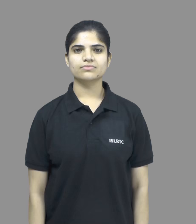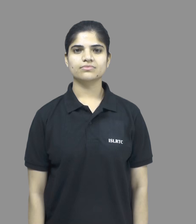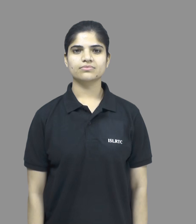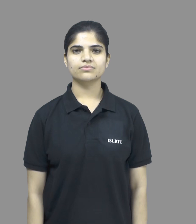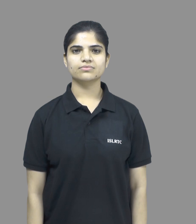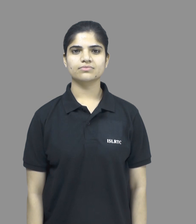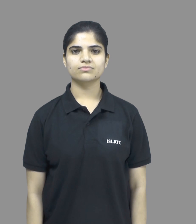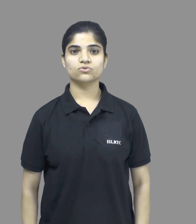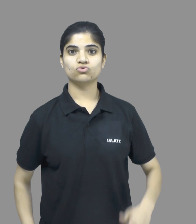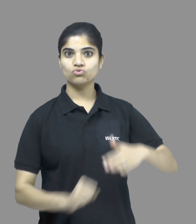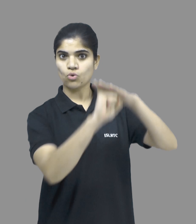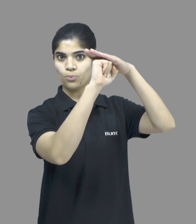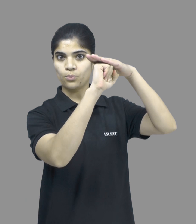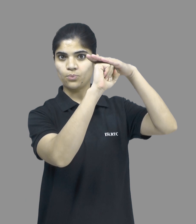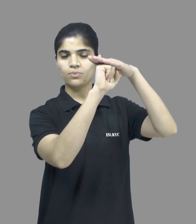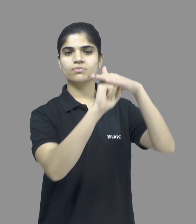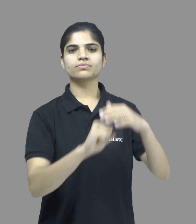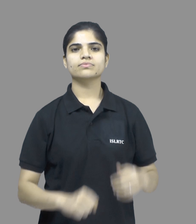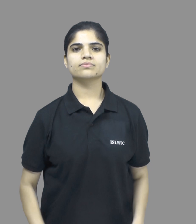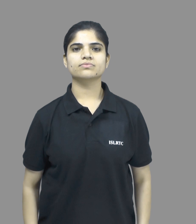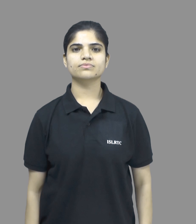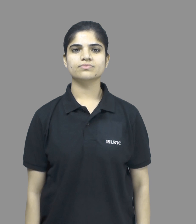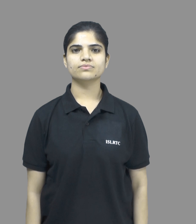Top